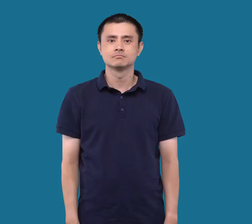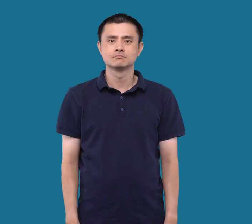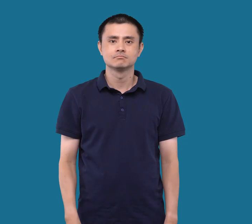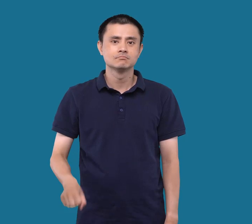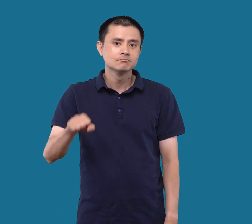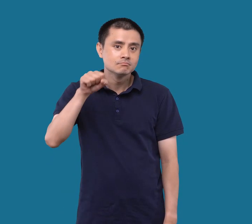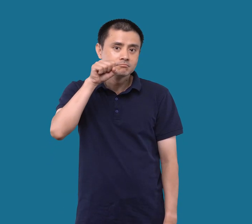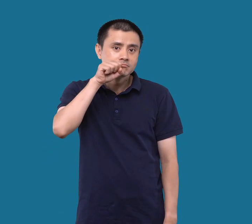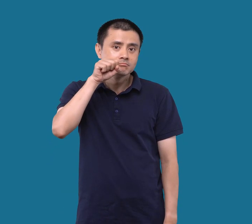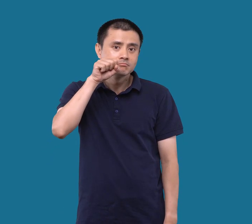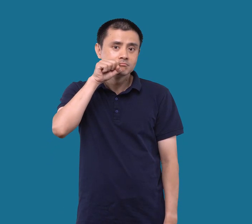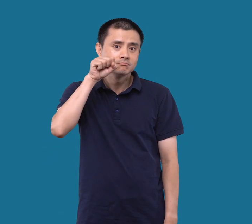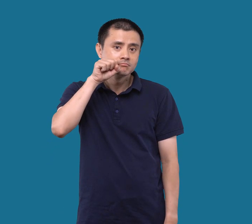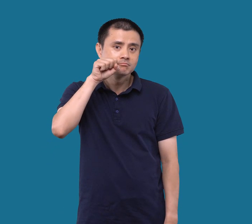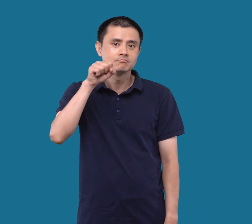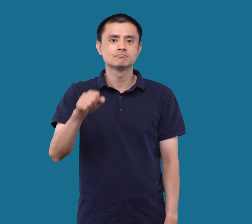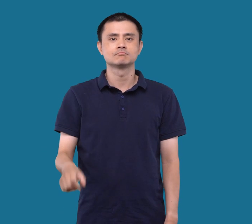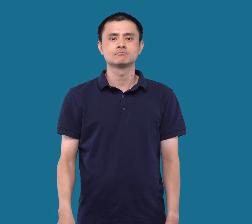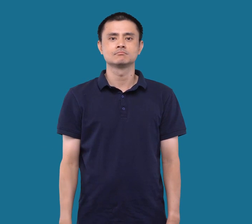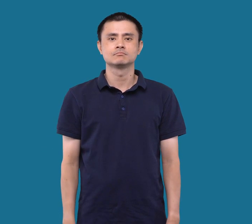củ cà rốt